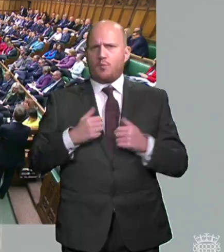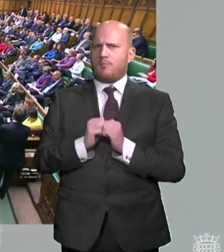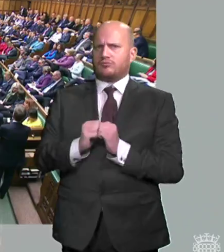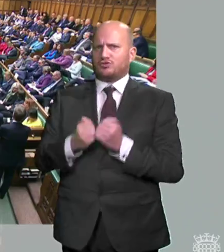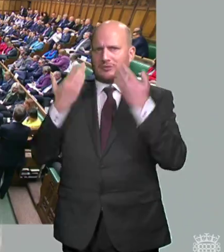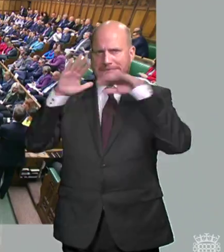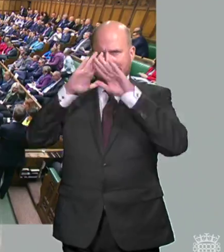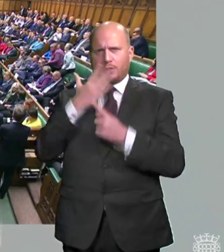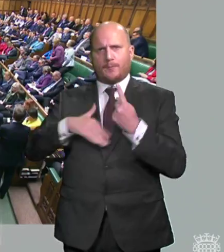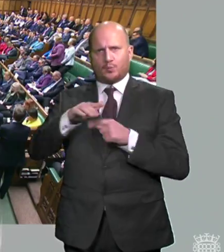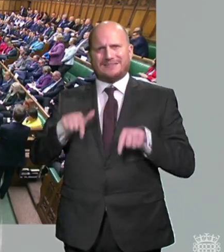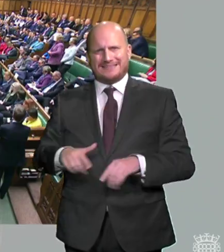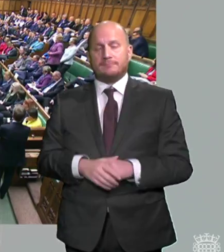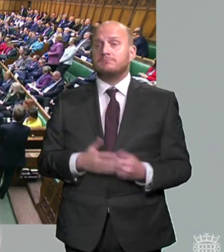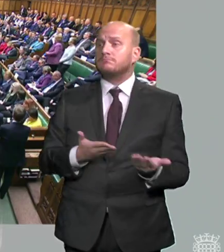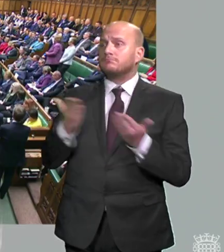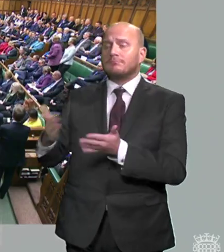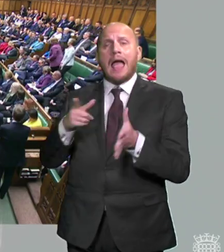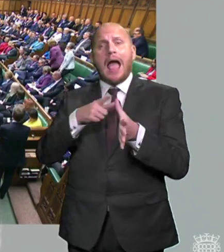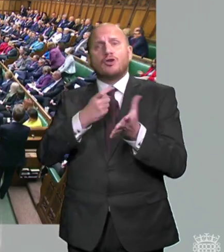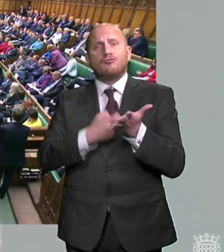I call the deputy Leader of the Opposition.